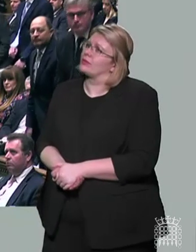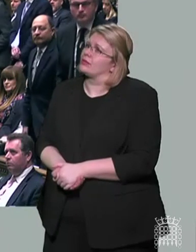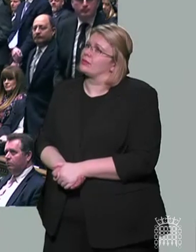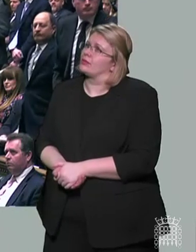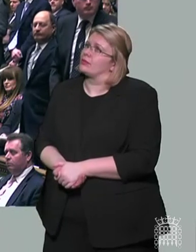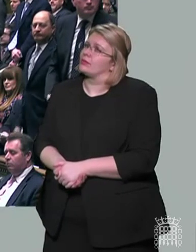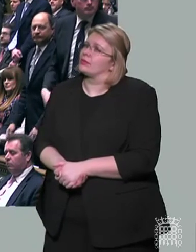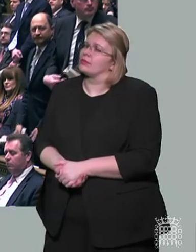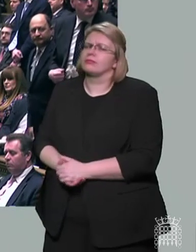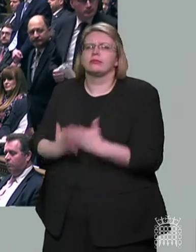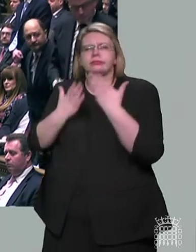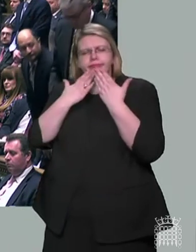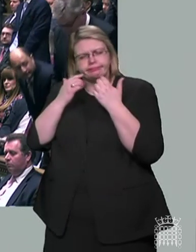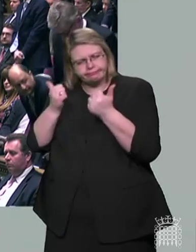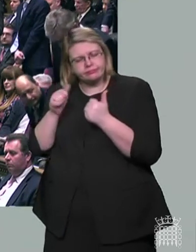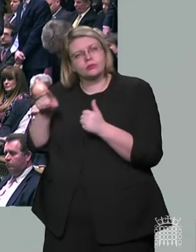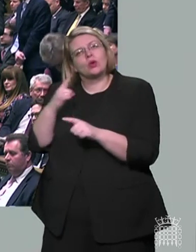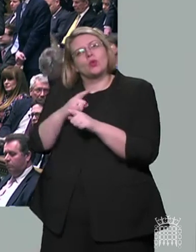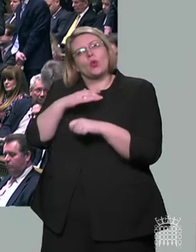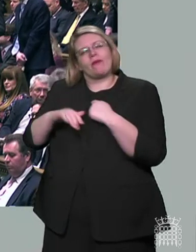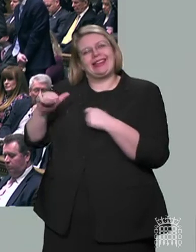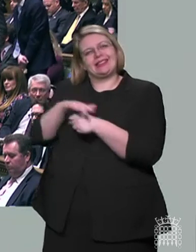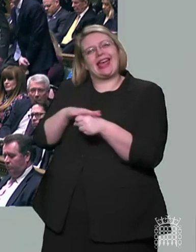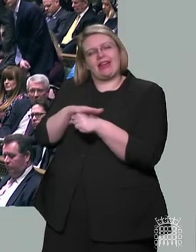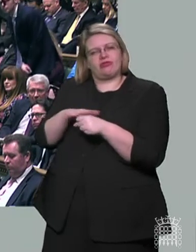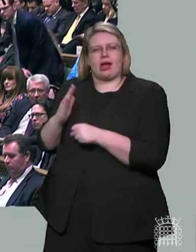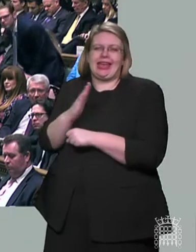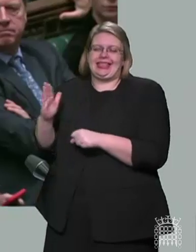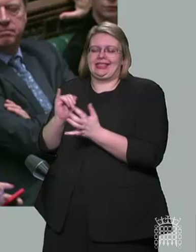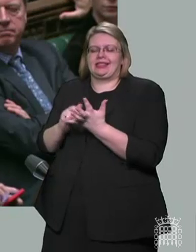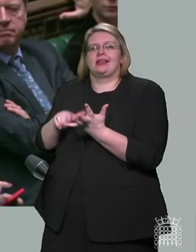I thank my honourable Friend very much for what he says about people in East Sussex.